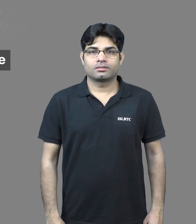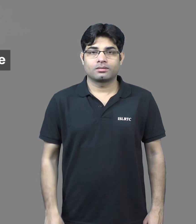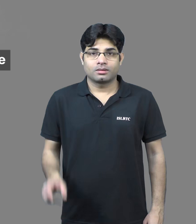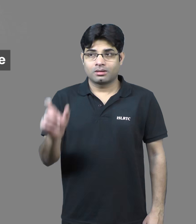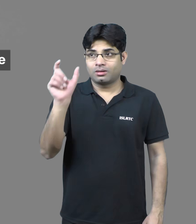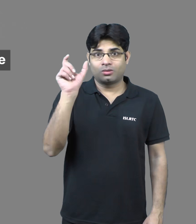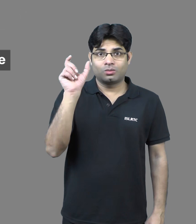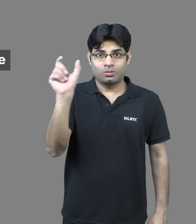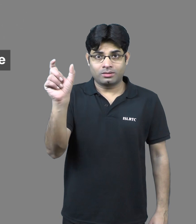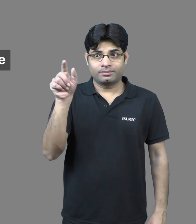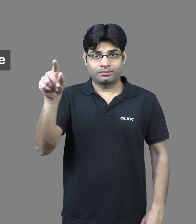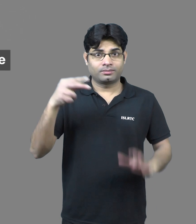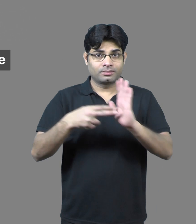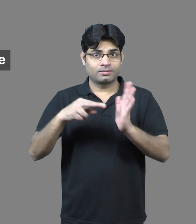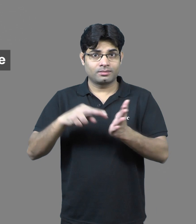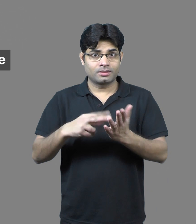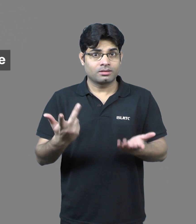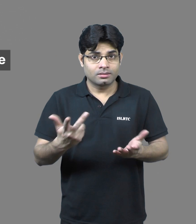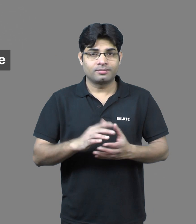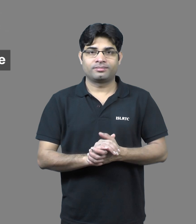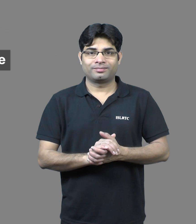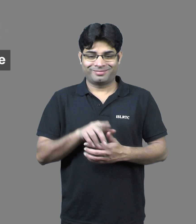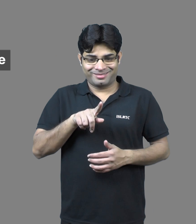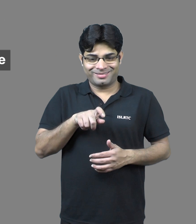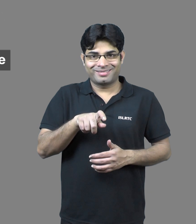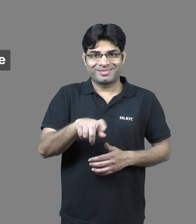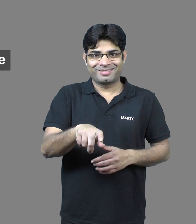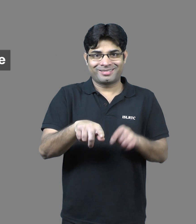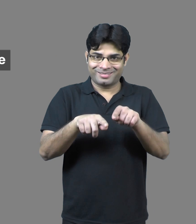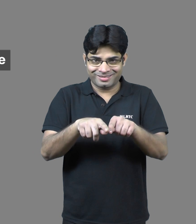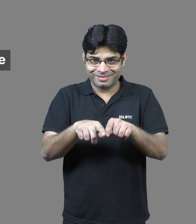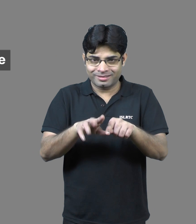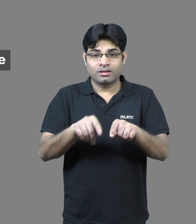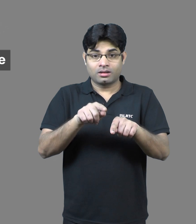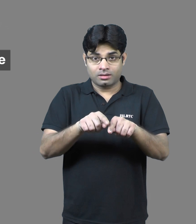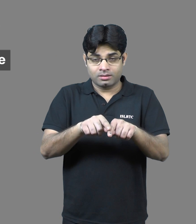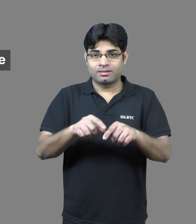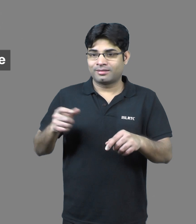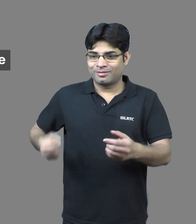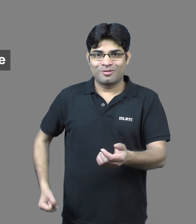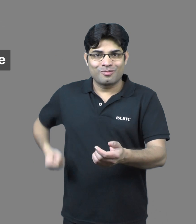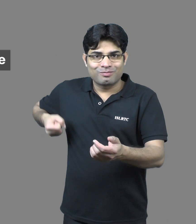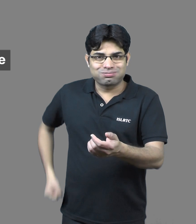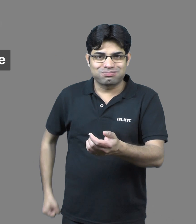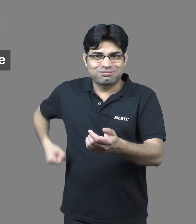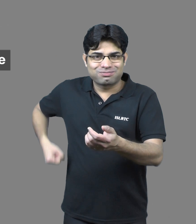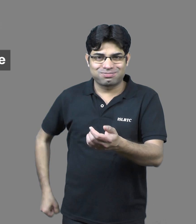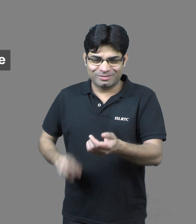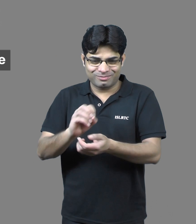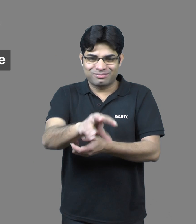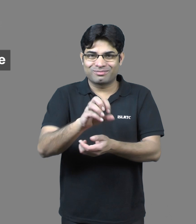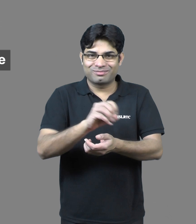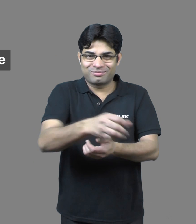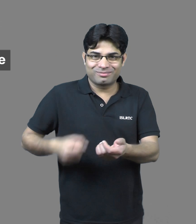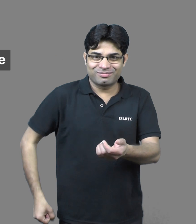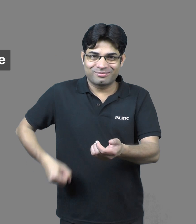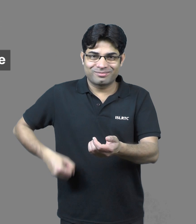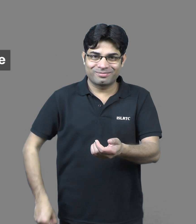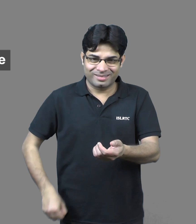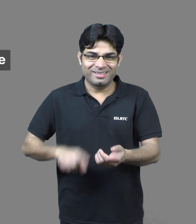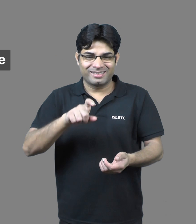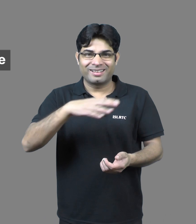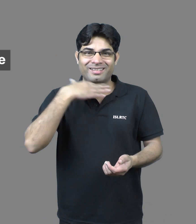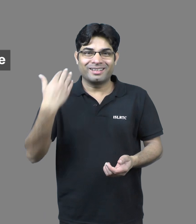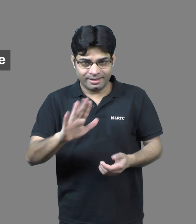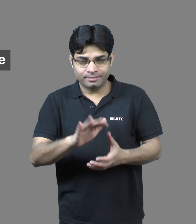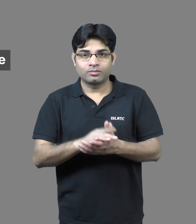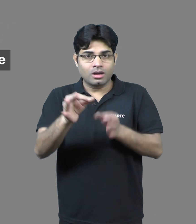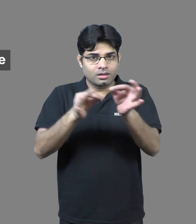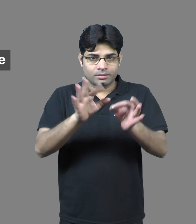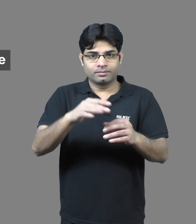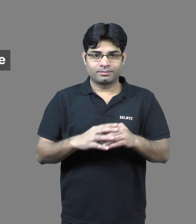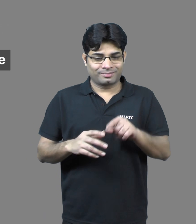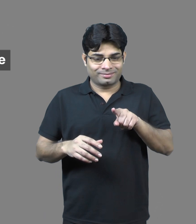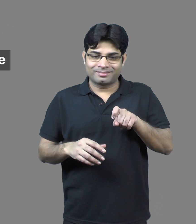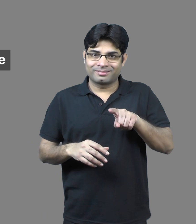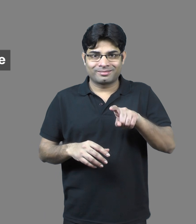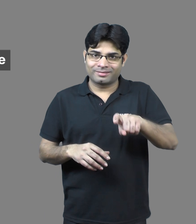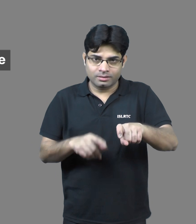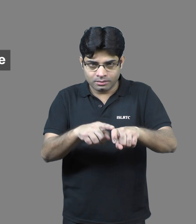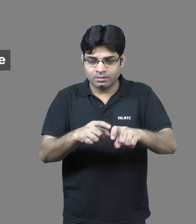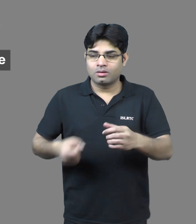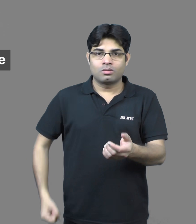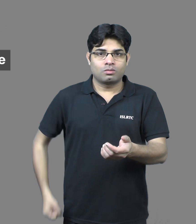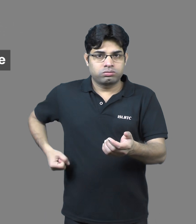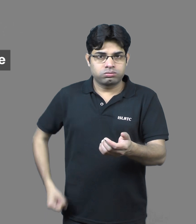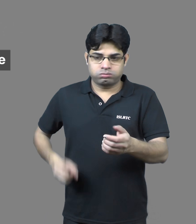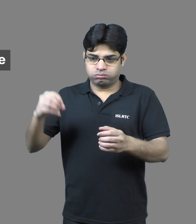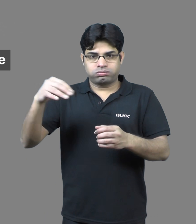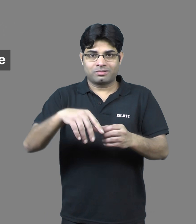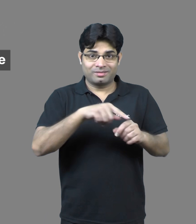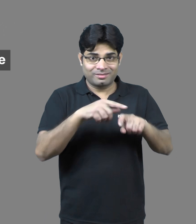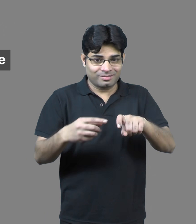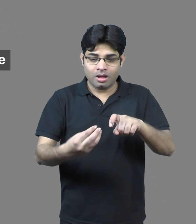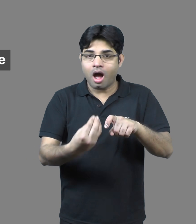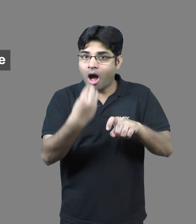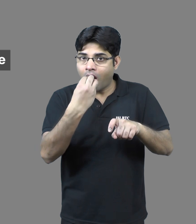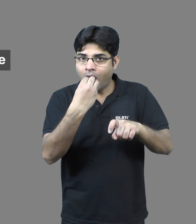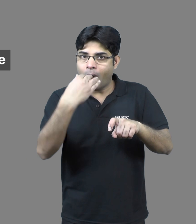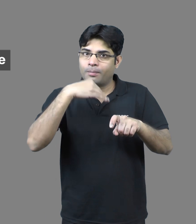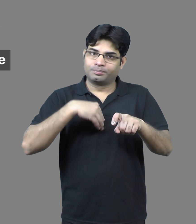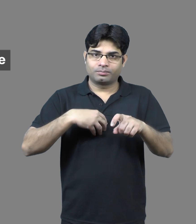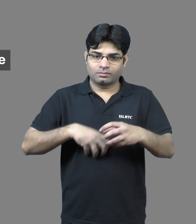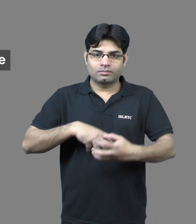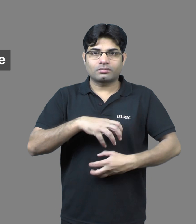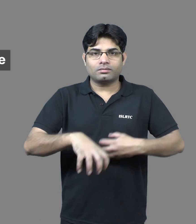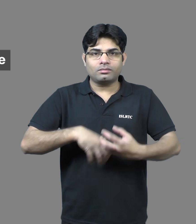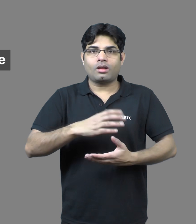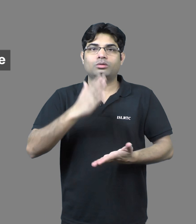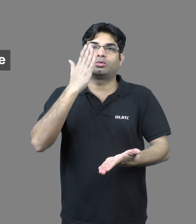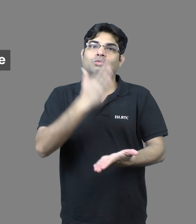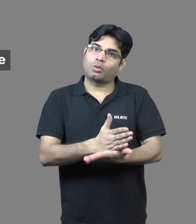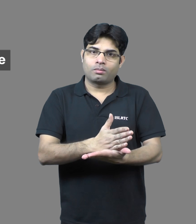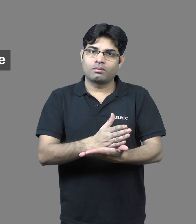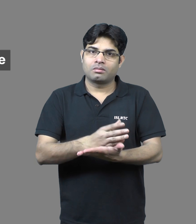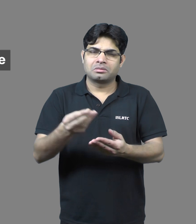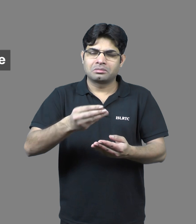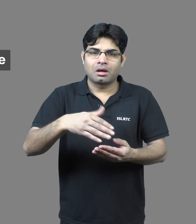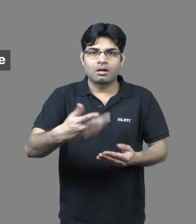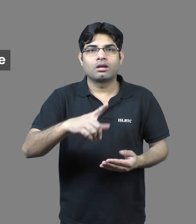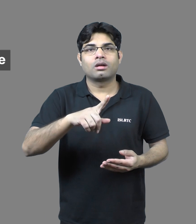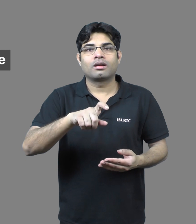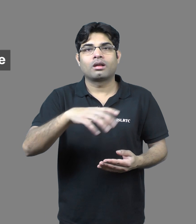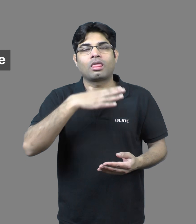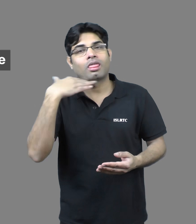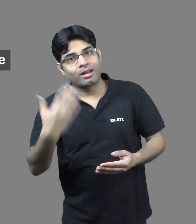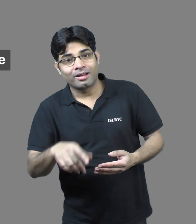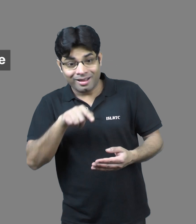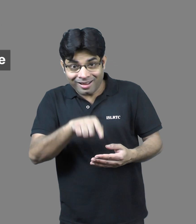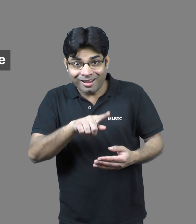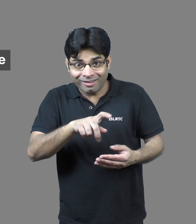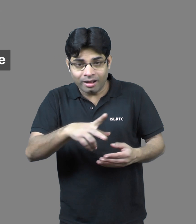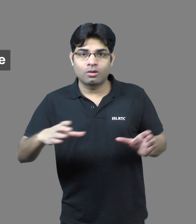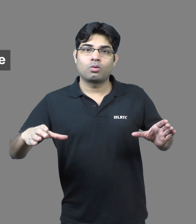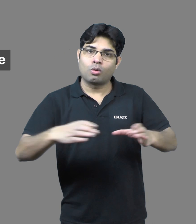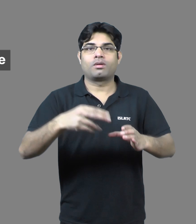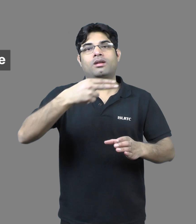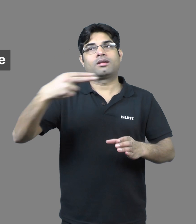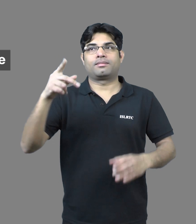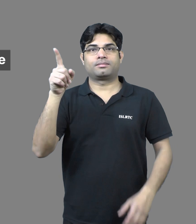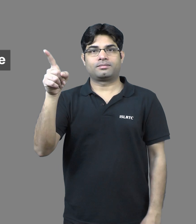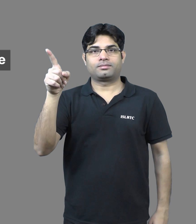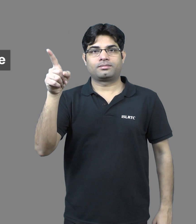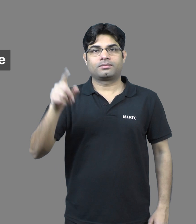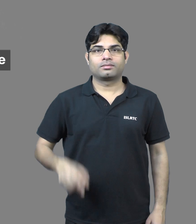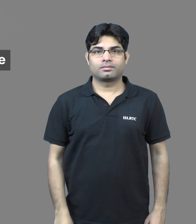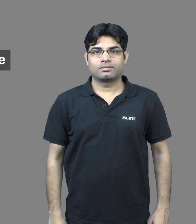Stomach Insecticide